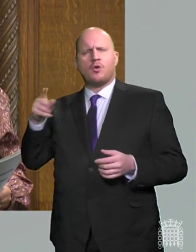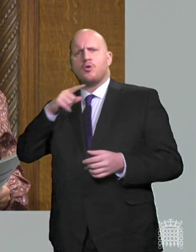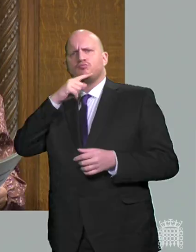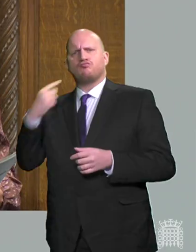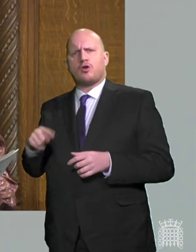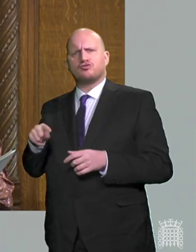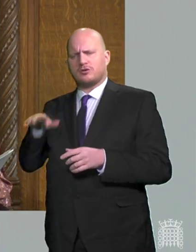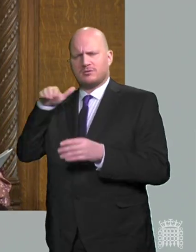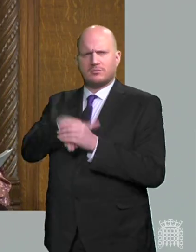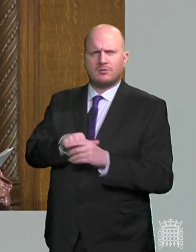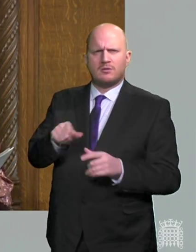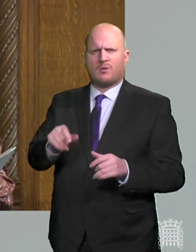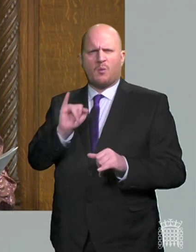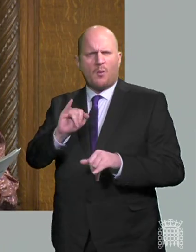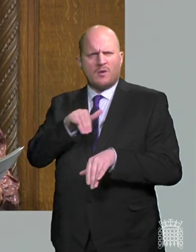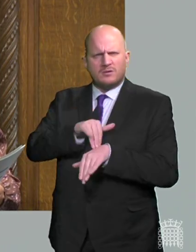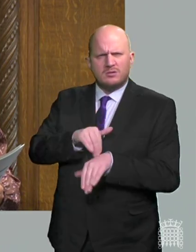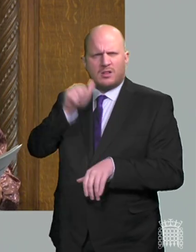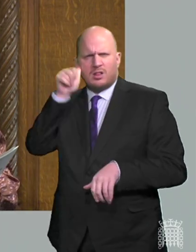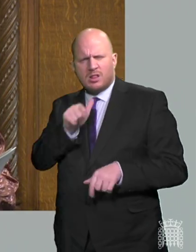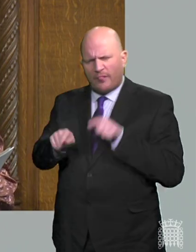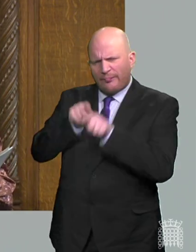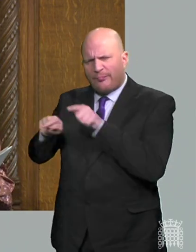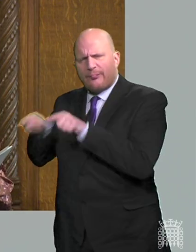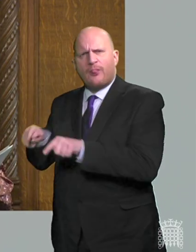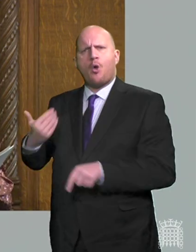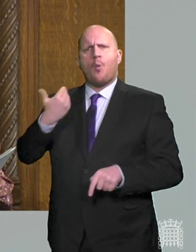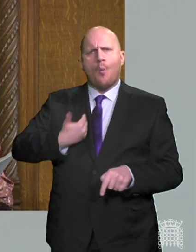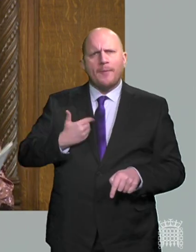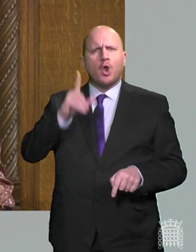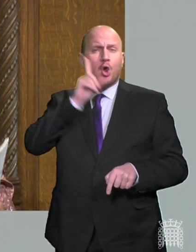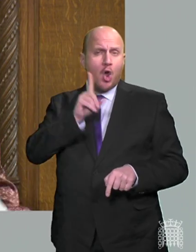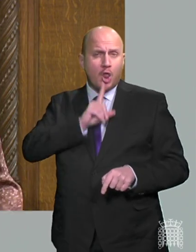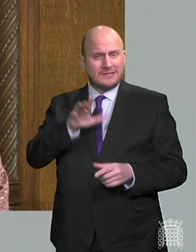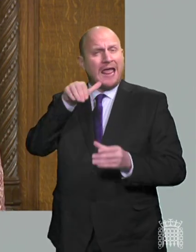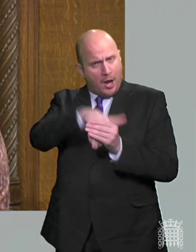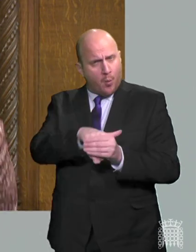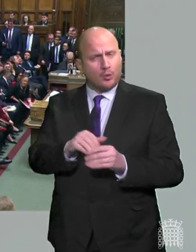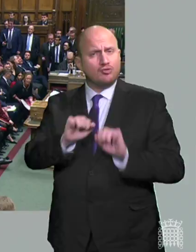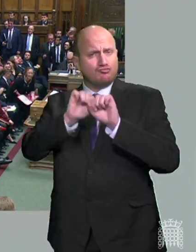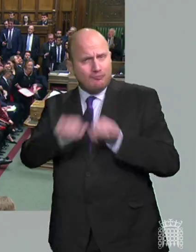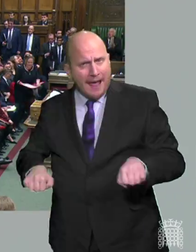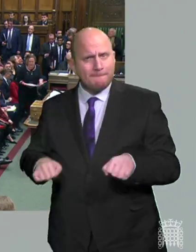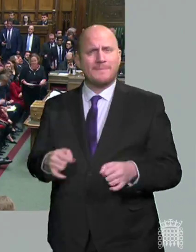Will the Secretary of State raise that with Cabinet colleagues and urge the Government to proscribe the group as a terrorist organisation?